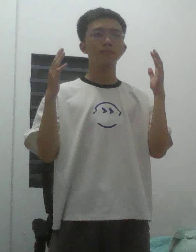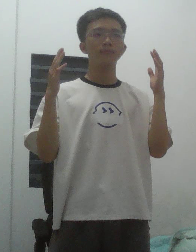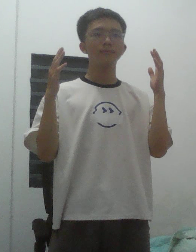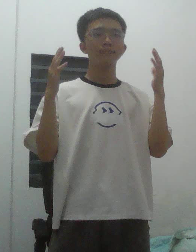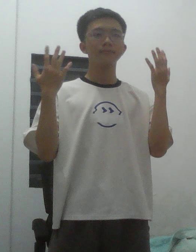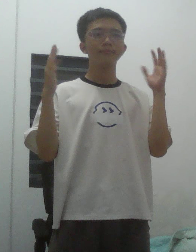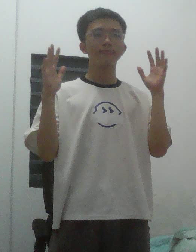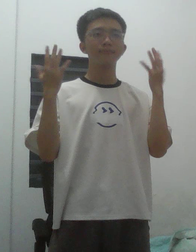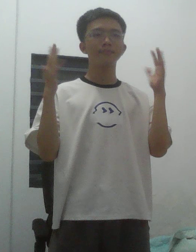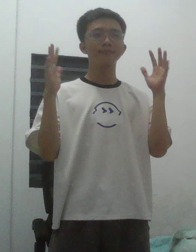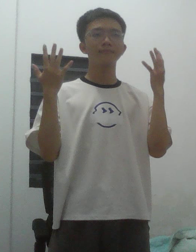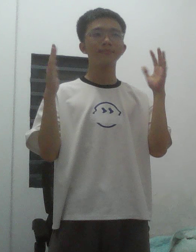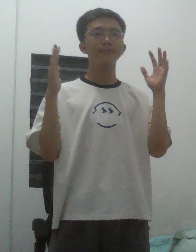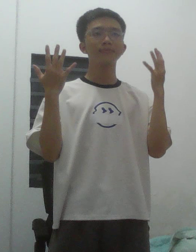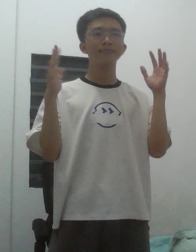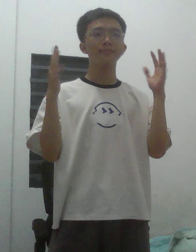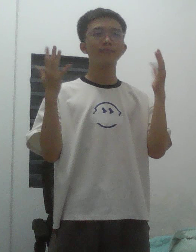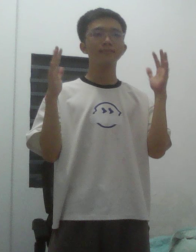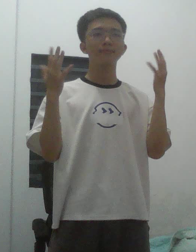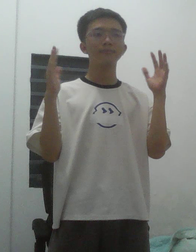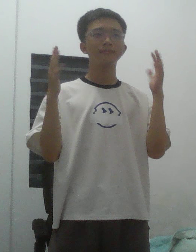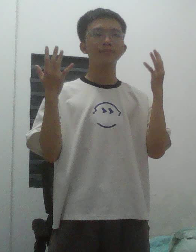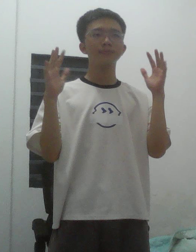vo tay